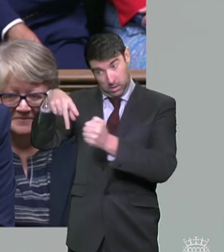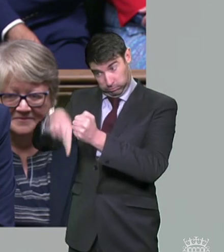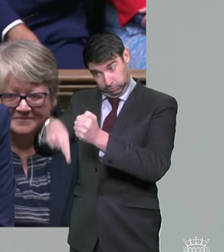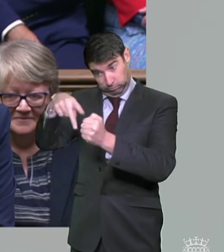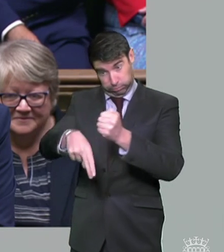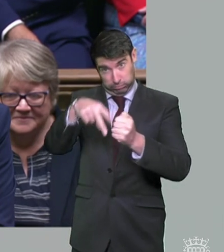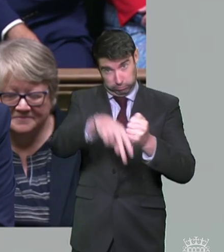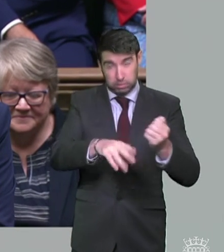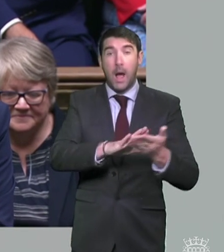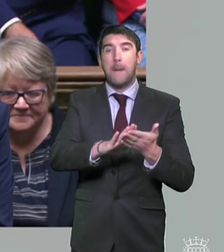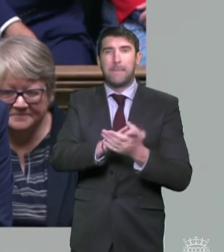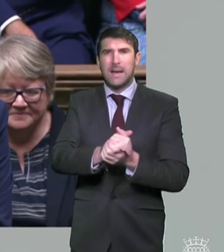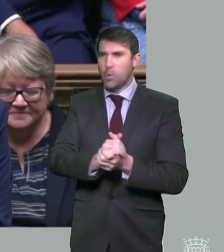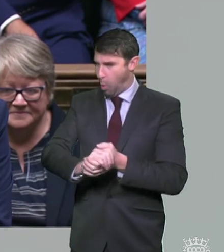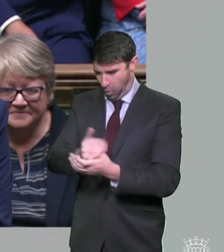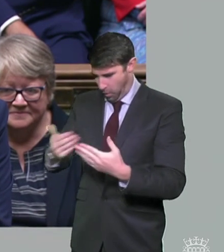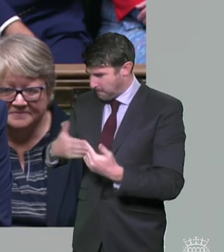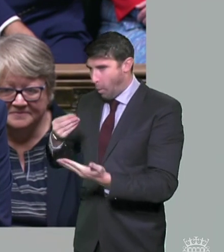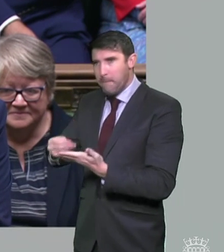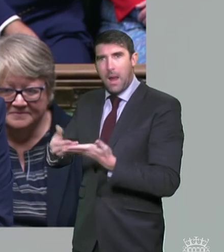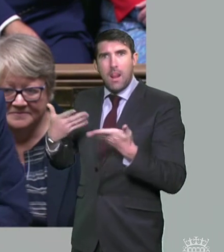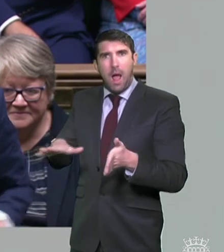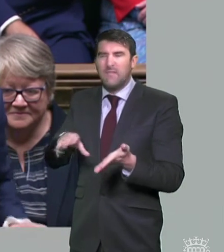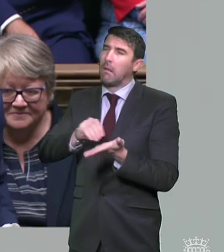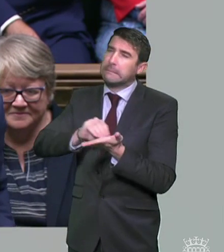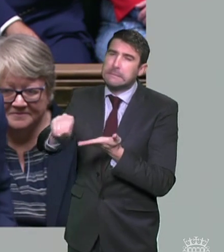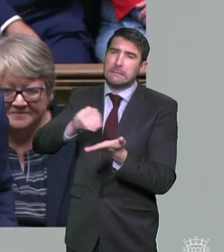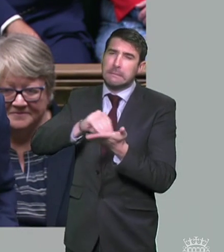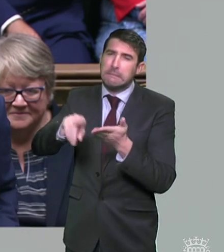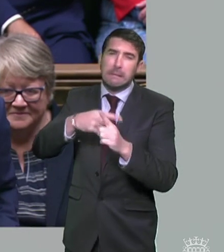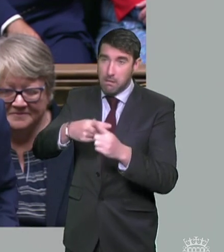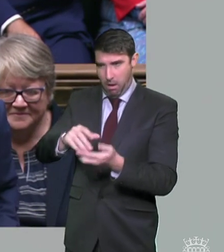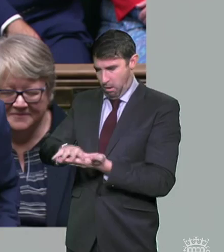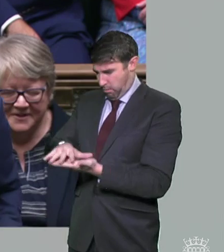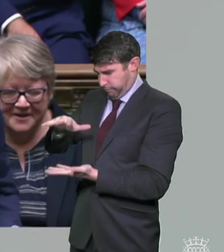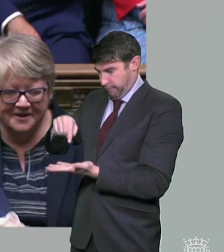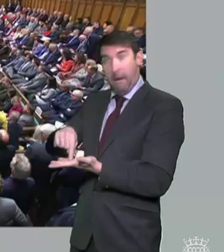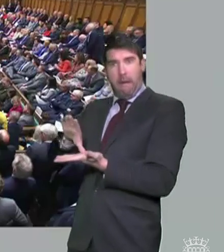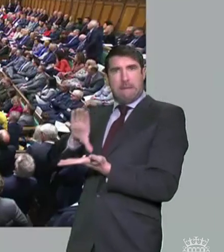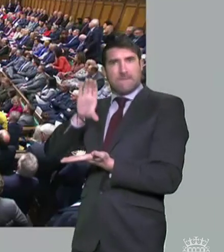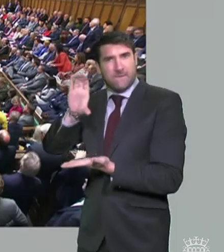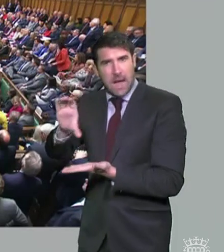That is the way that we will make sure we get the investment and the jobs that people deserve.